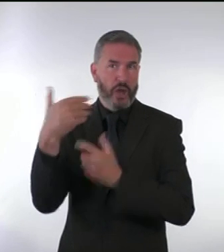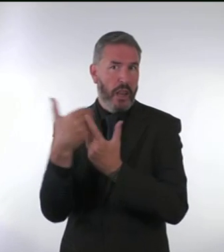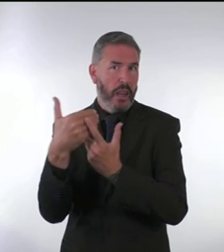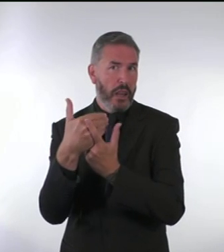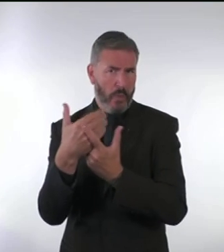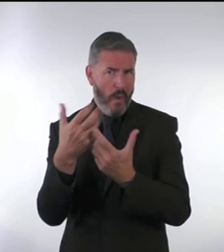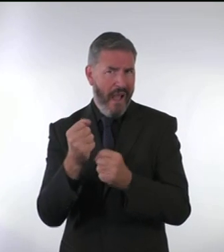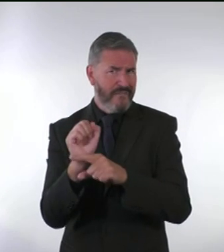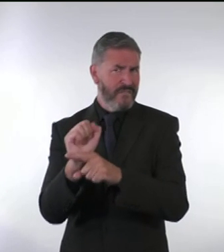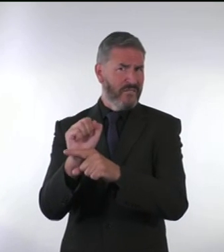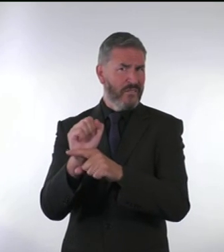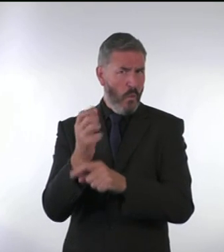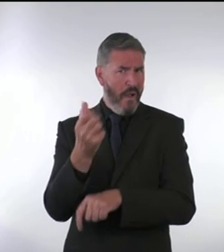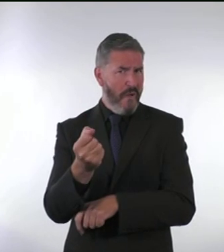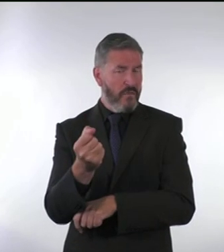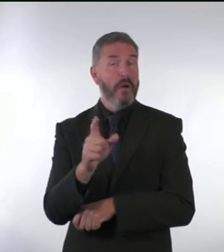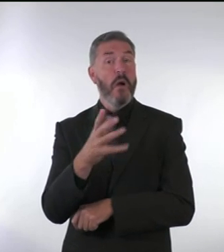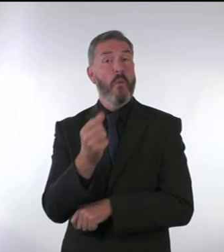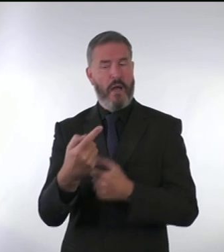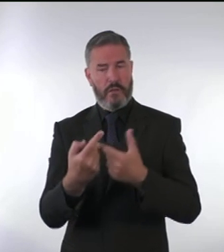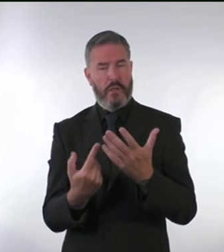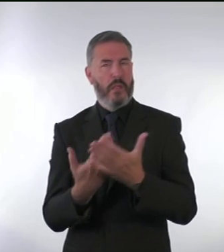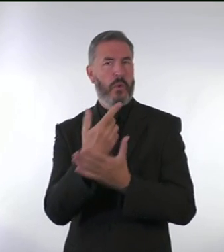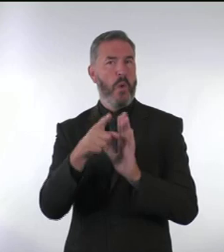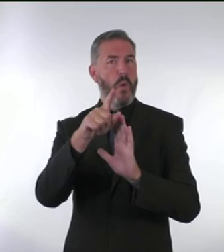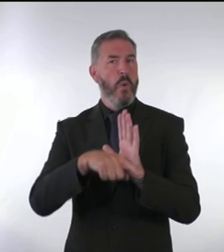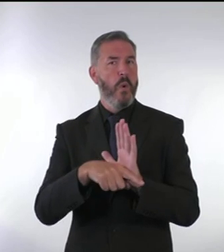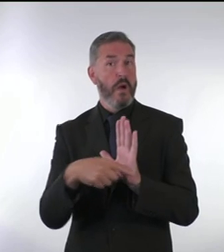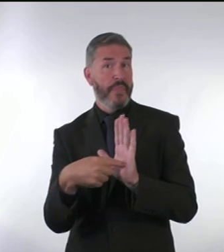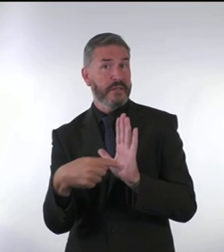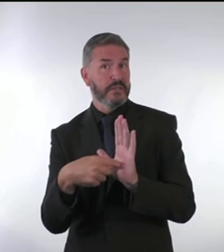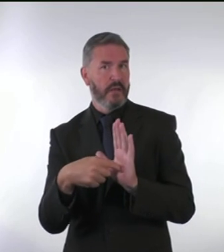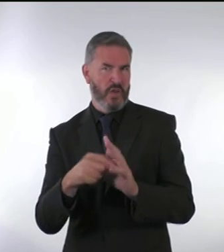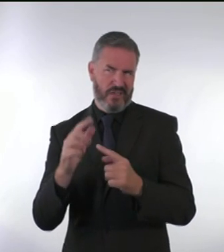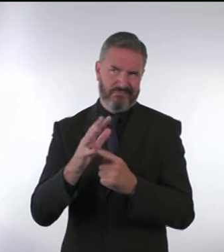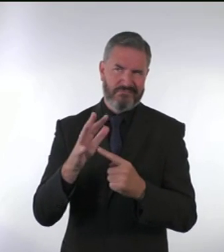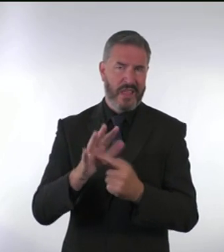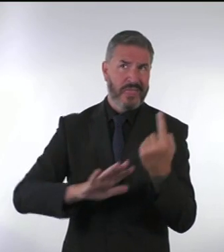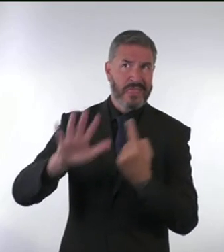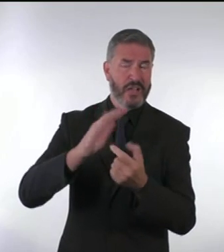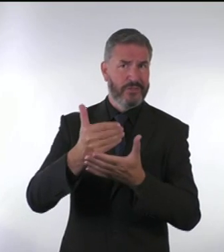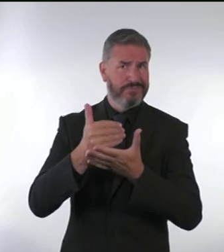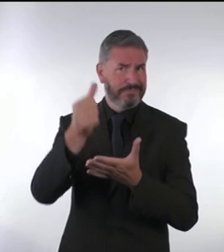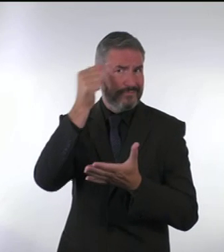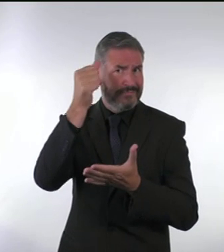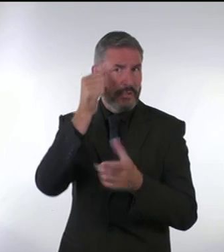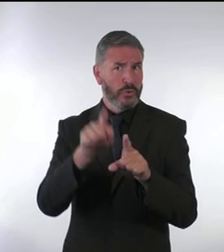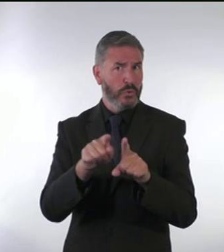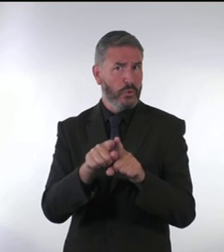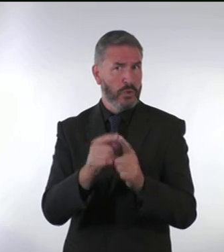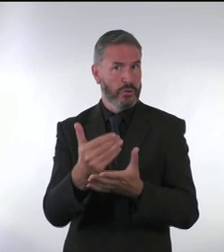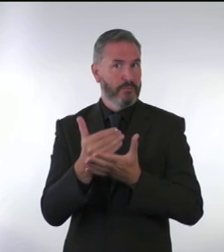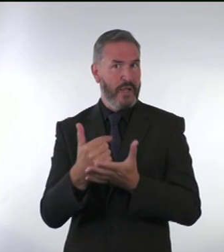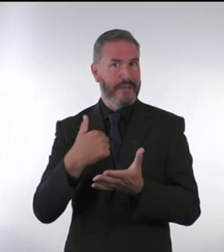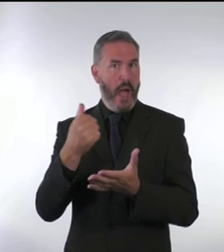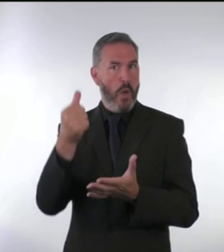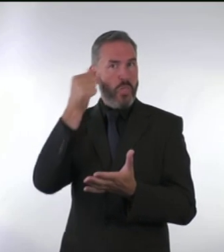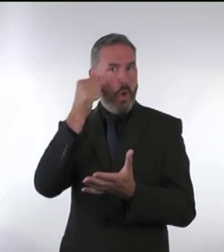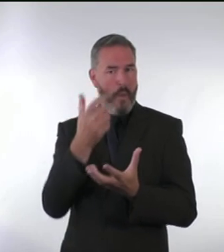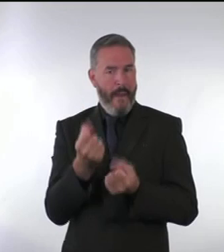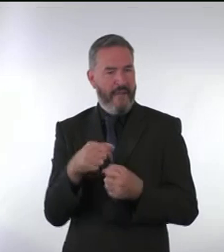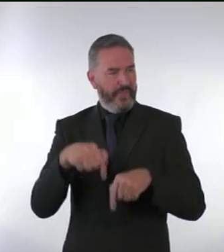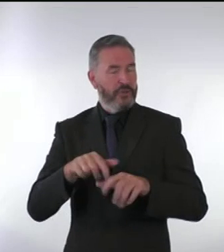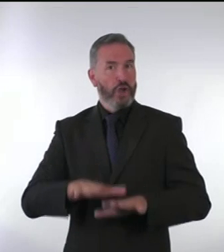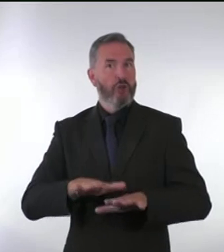In fact, we are going further now, introducing new legislation to protect critical national infrastructure and our intellectual property.